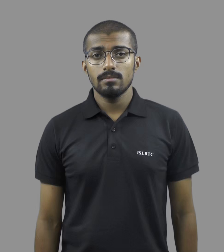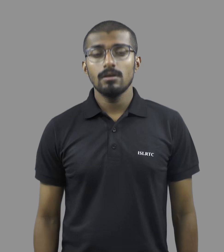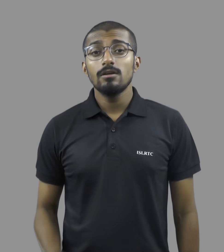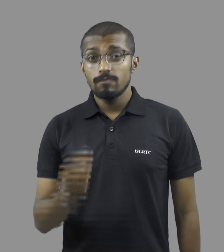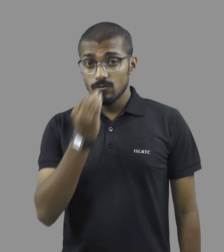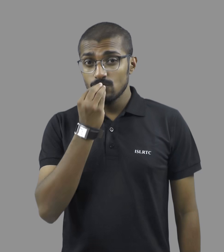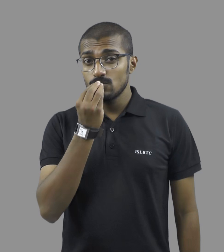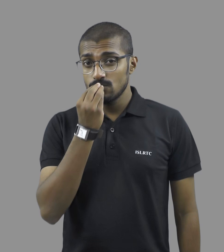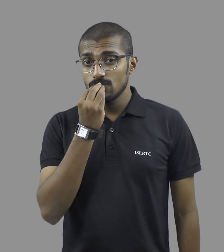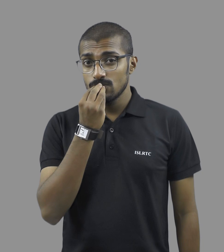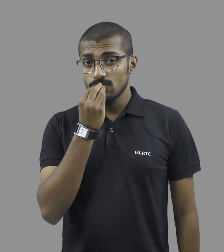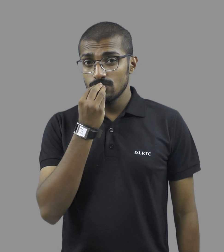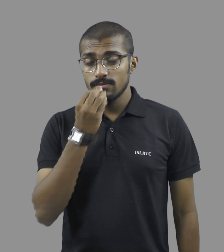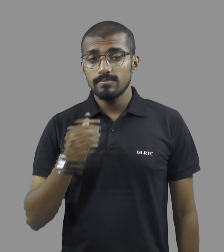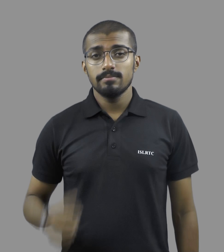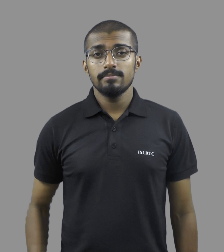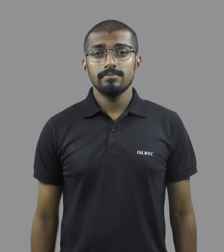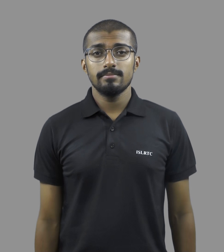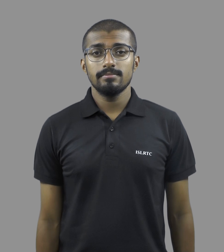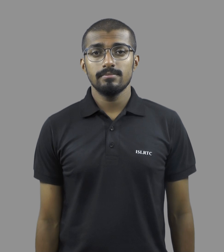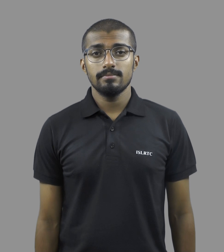Food